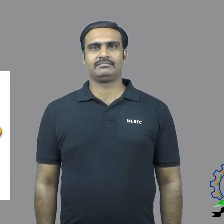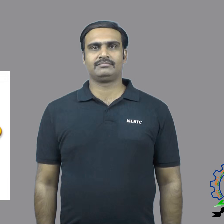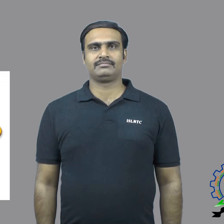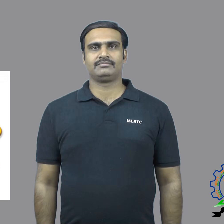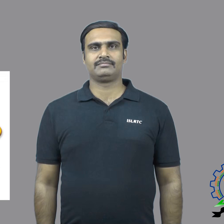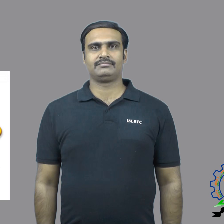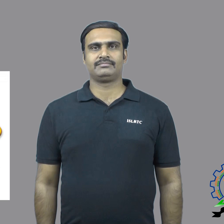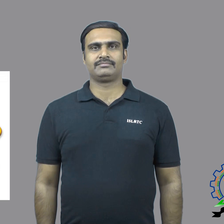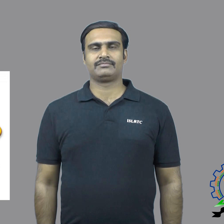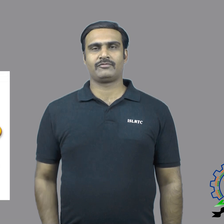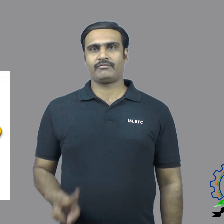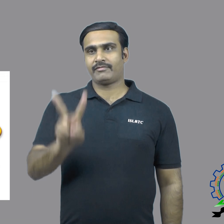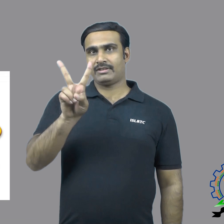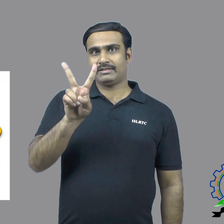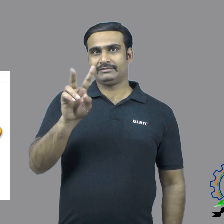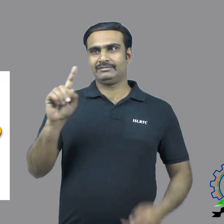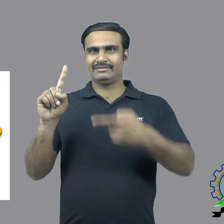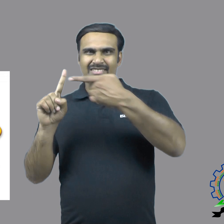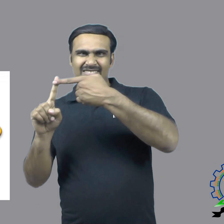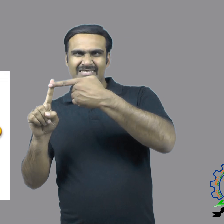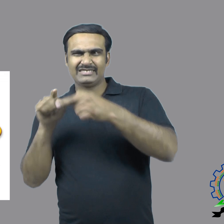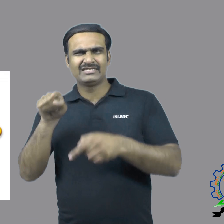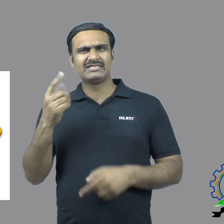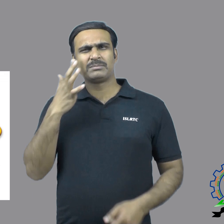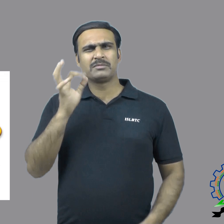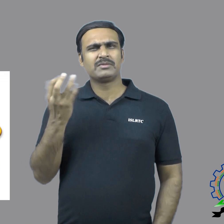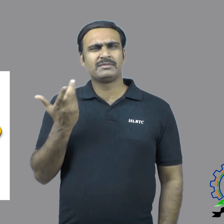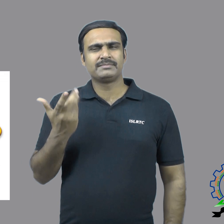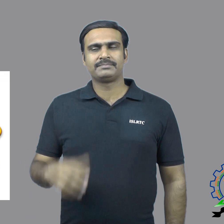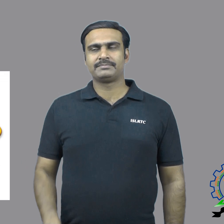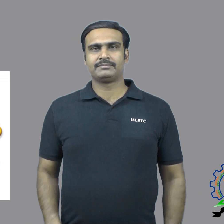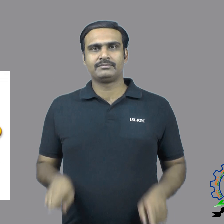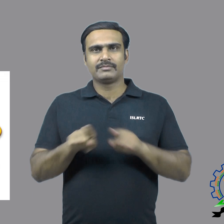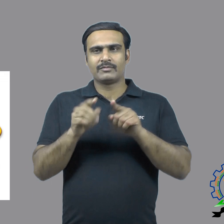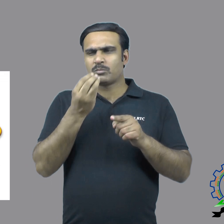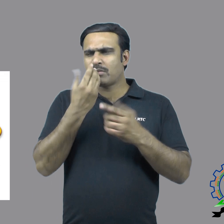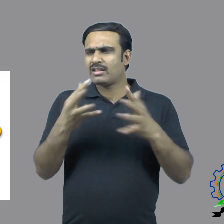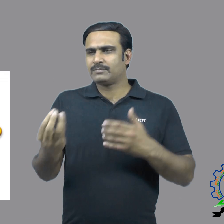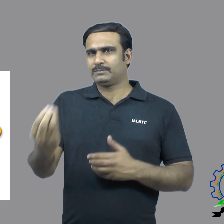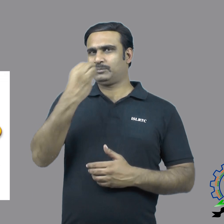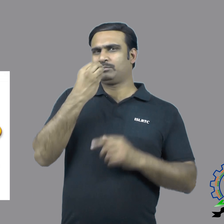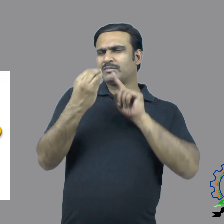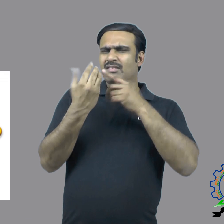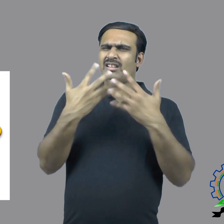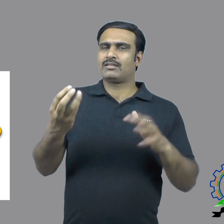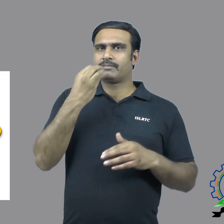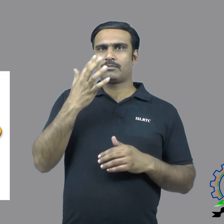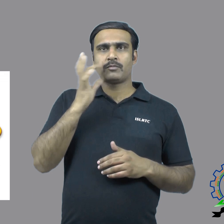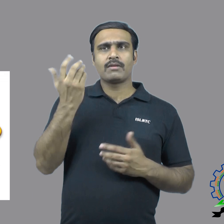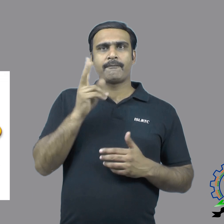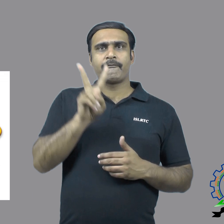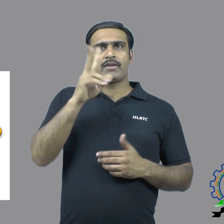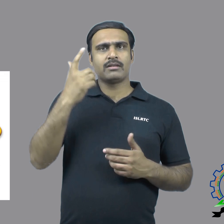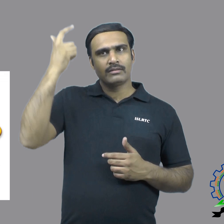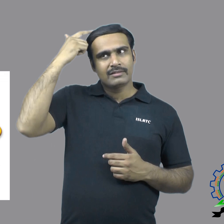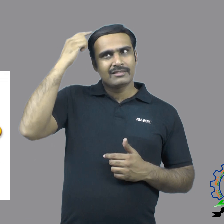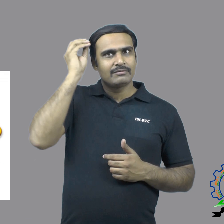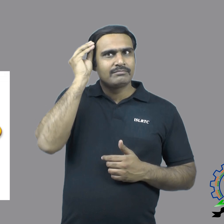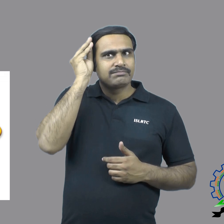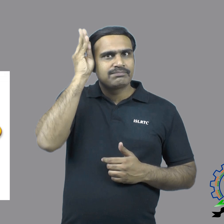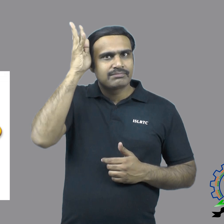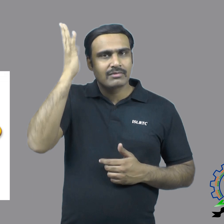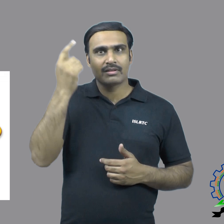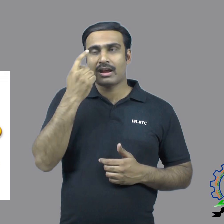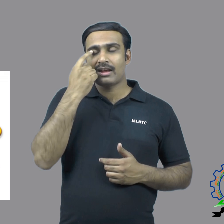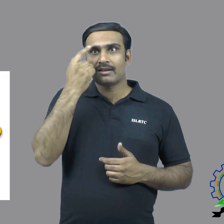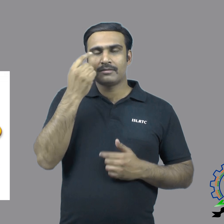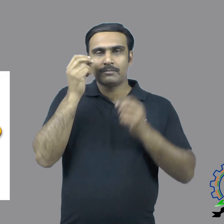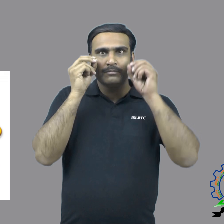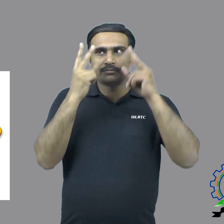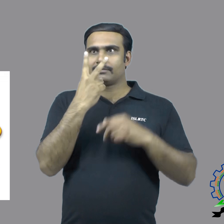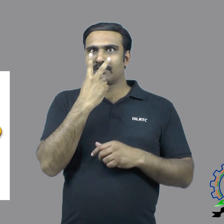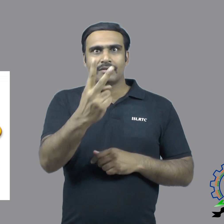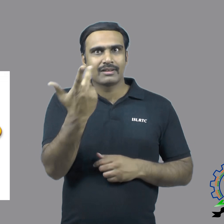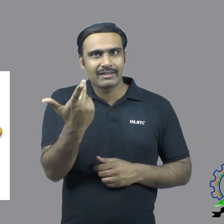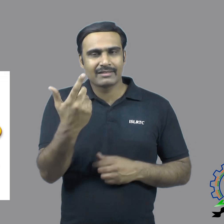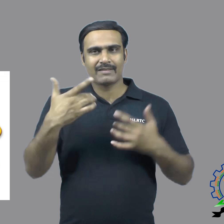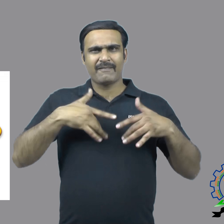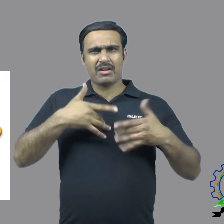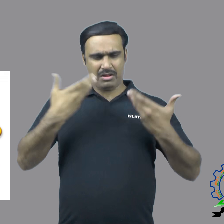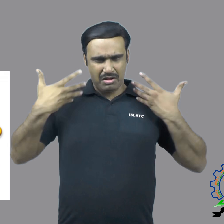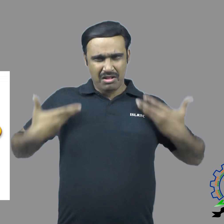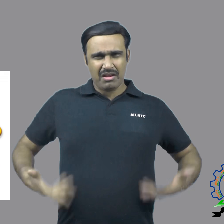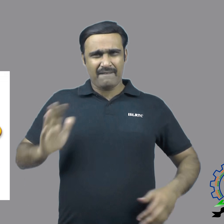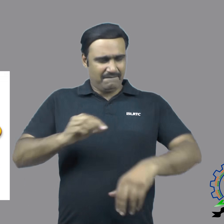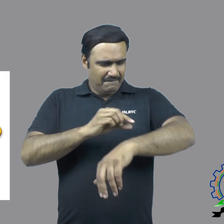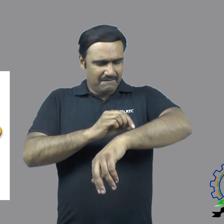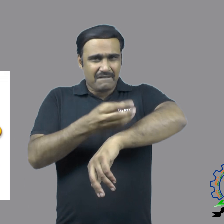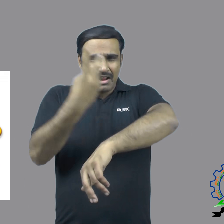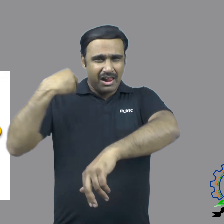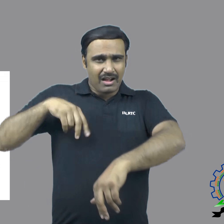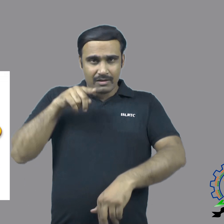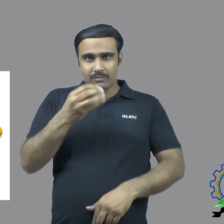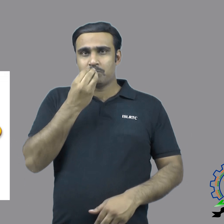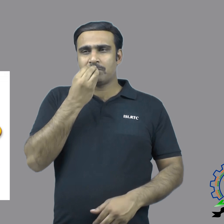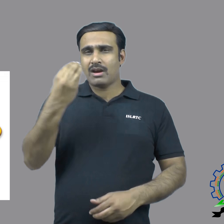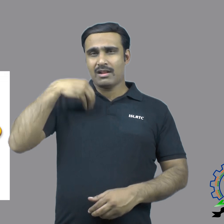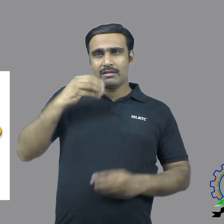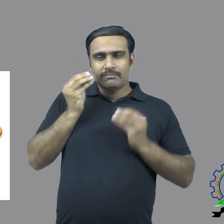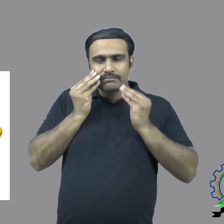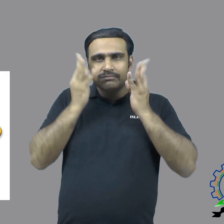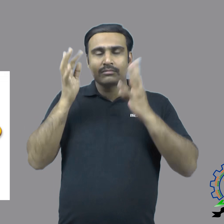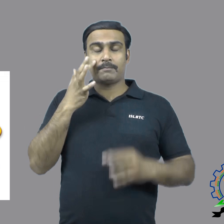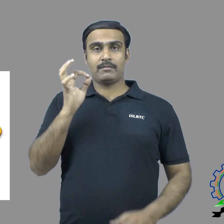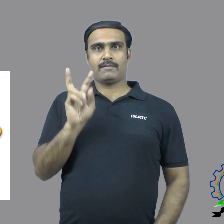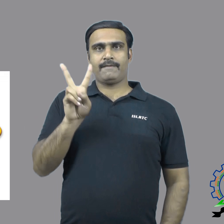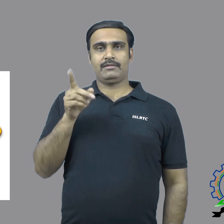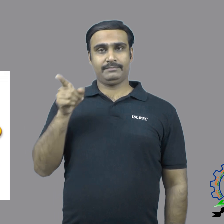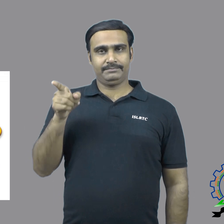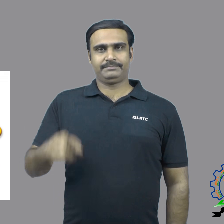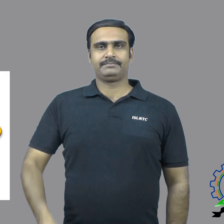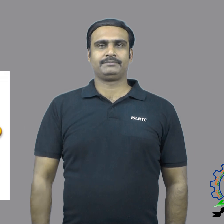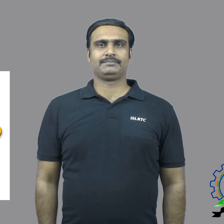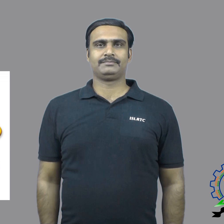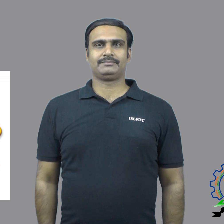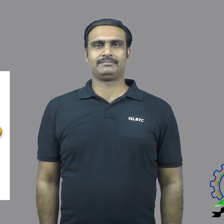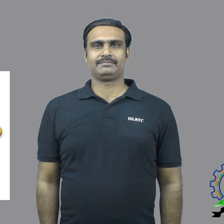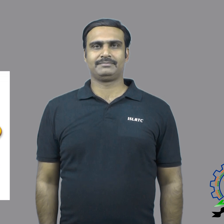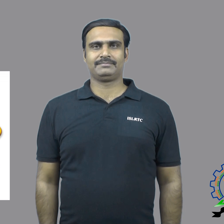Vitamin E